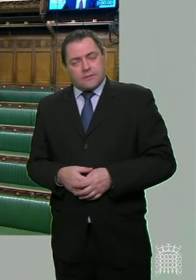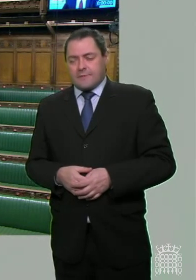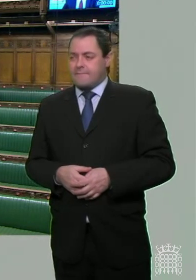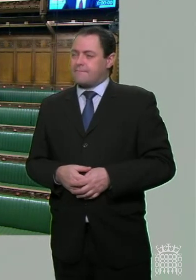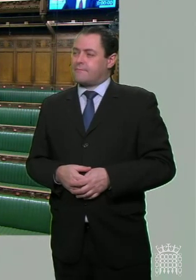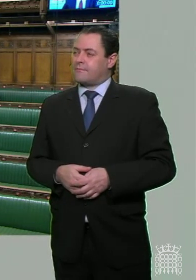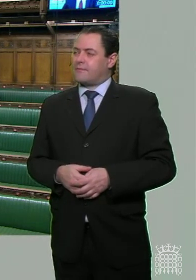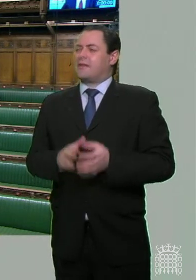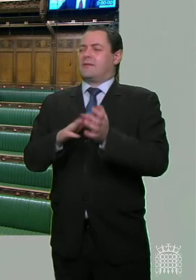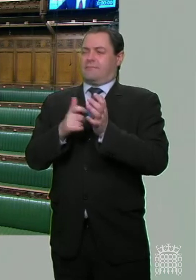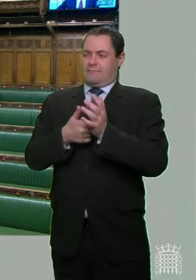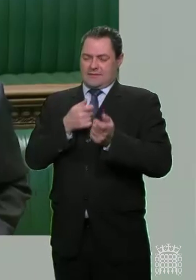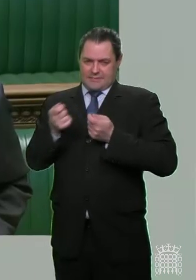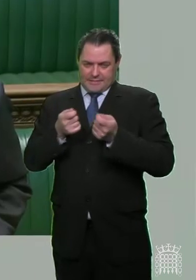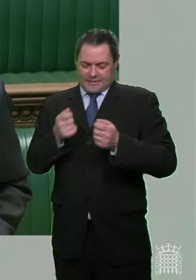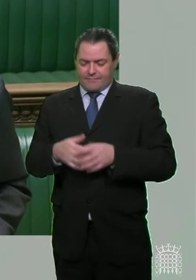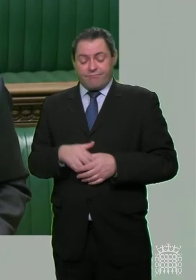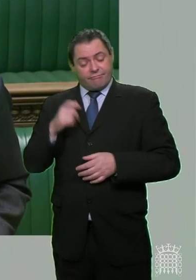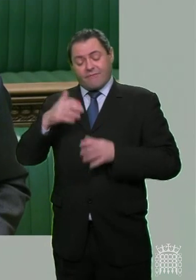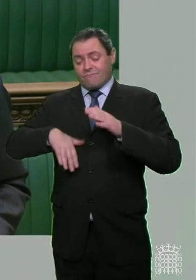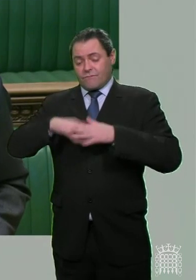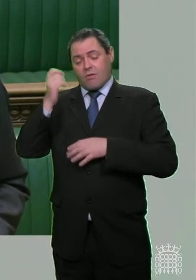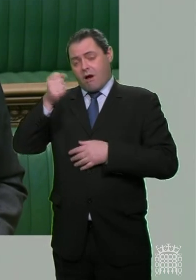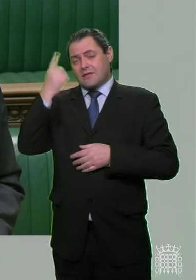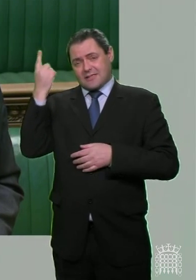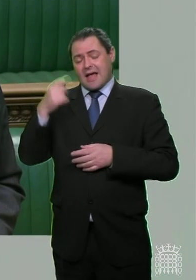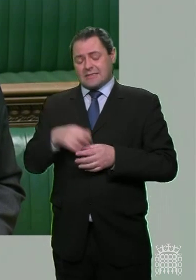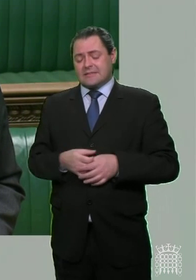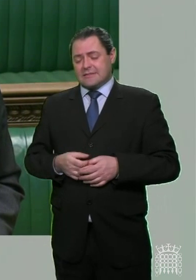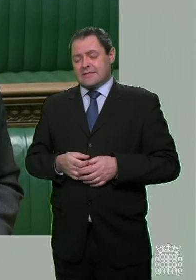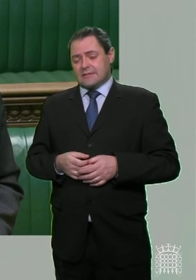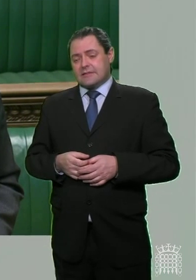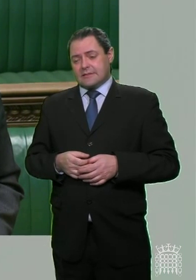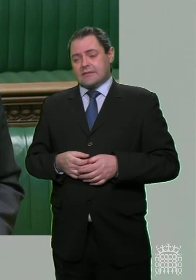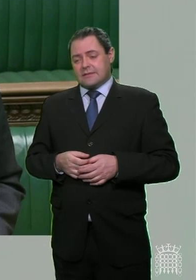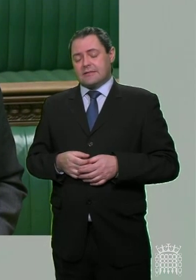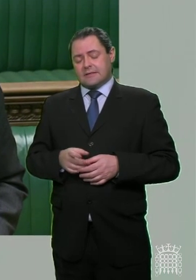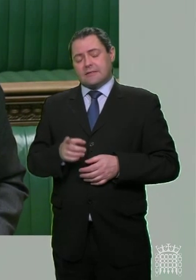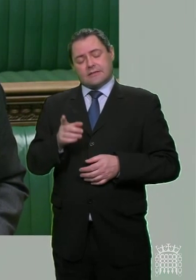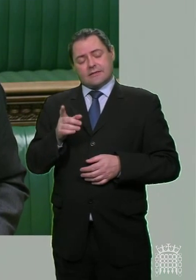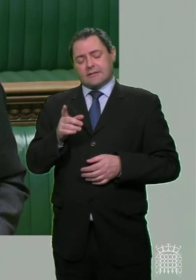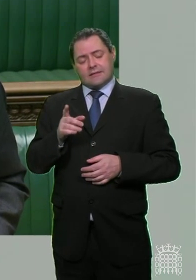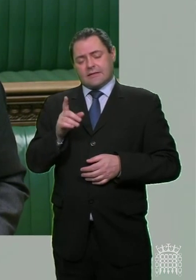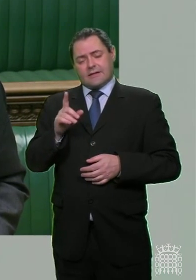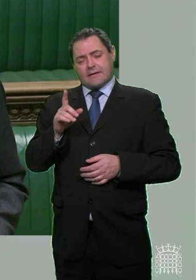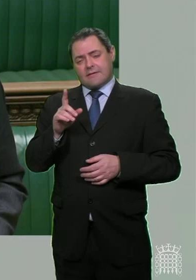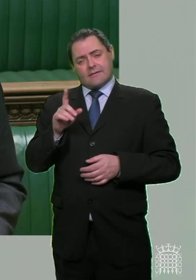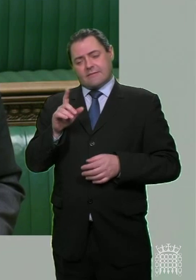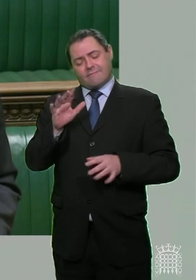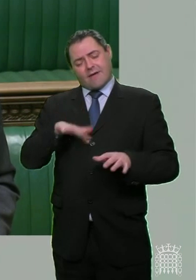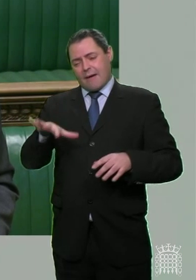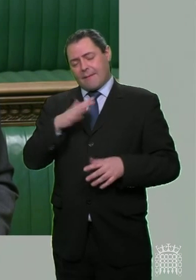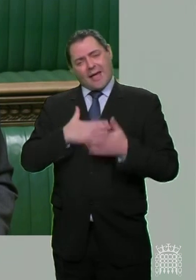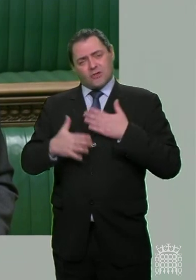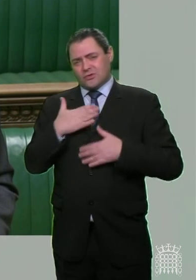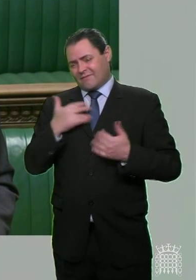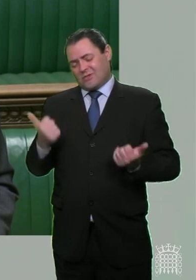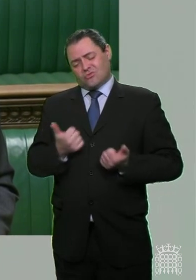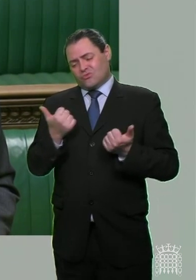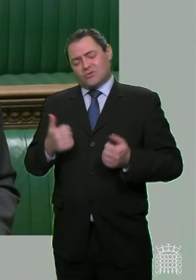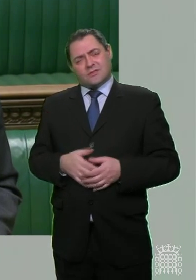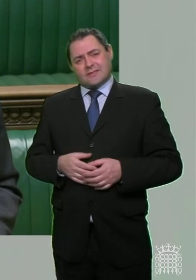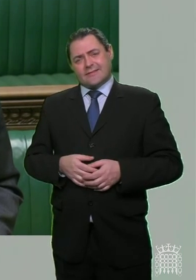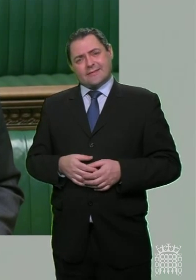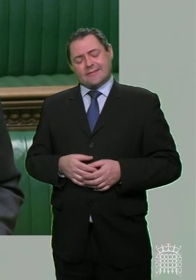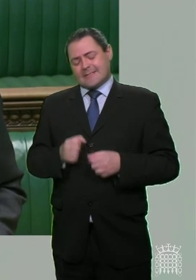As I said just now, I do fully understand the frustration and impatience of families across the country who are educating their kids at home.